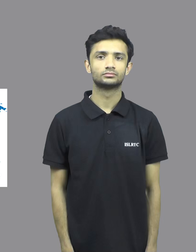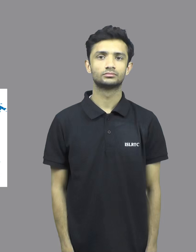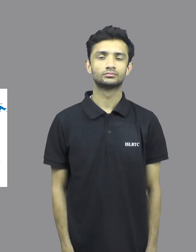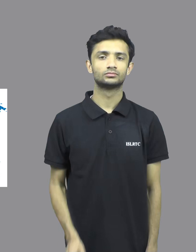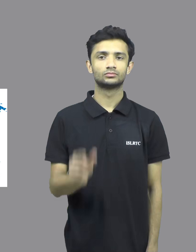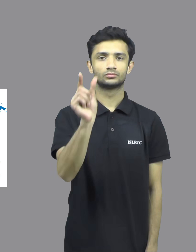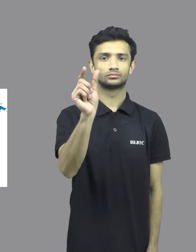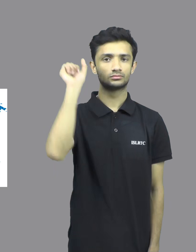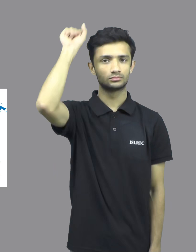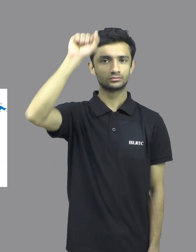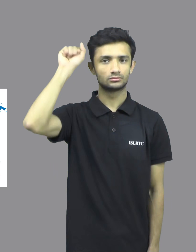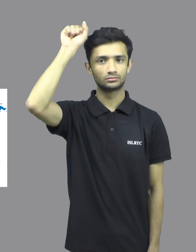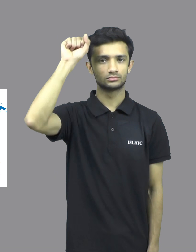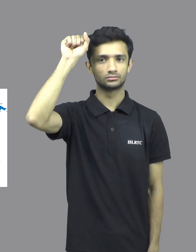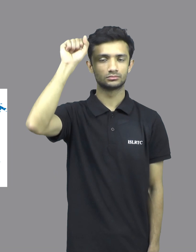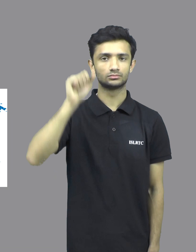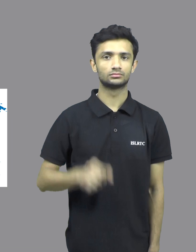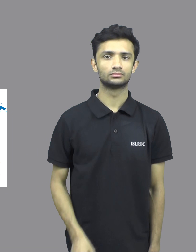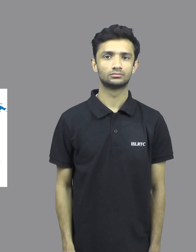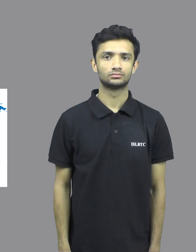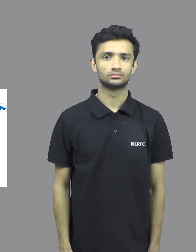Uzbekistan